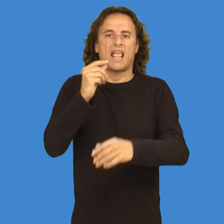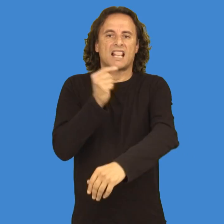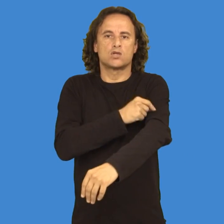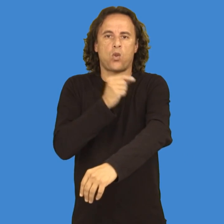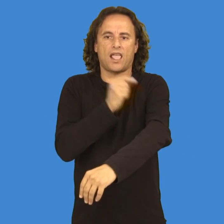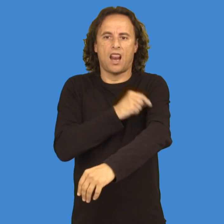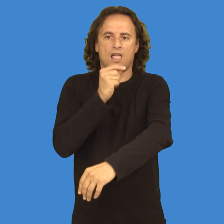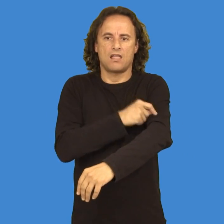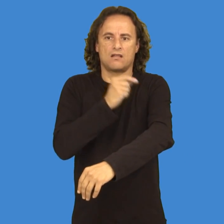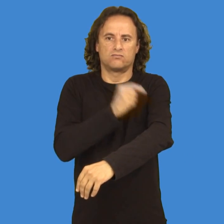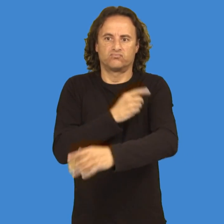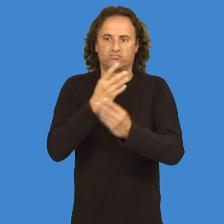vacuna